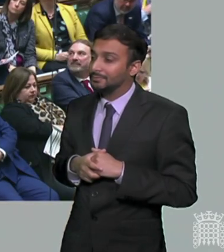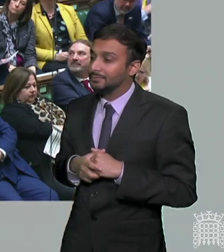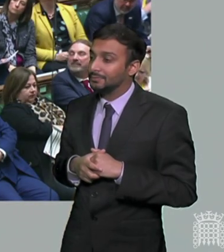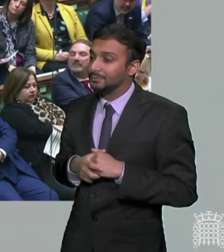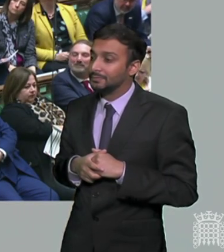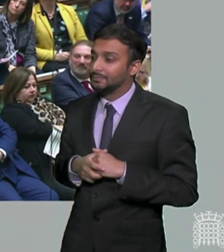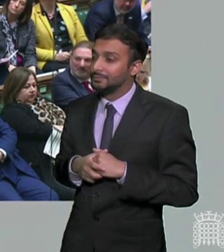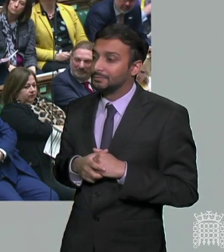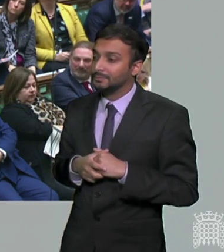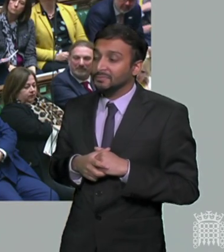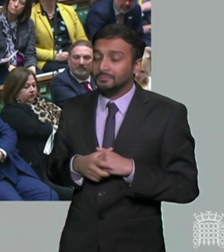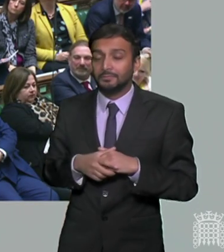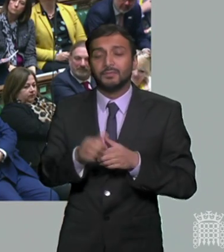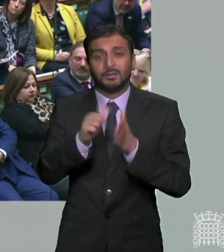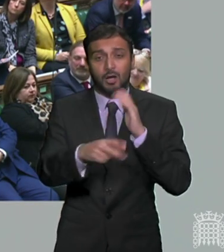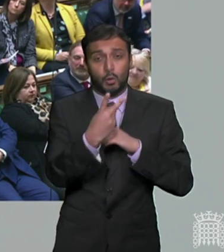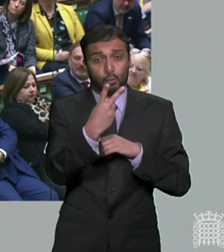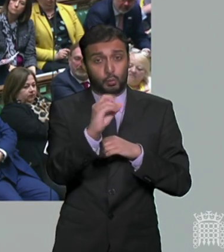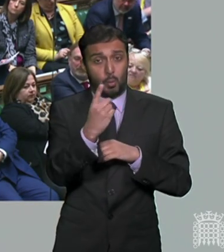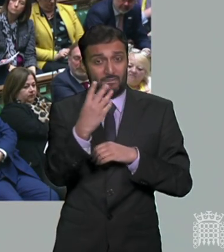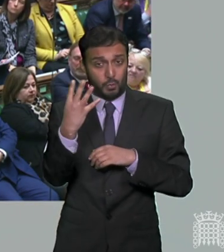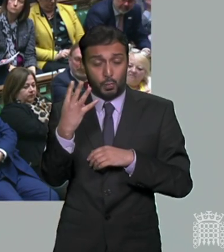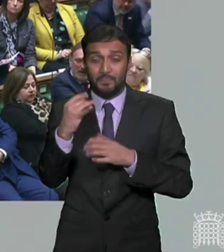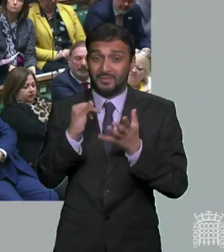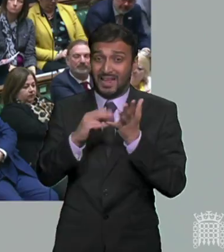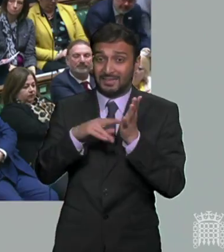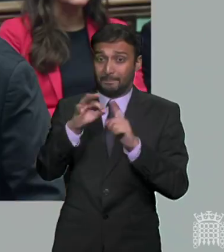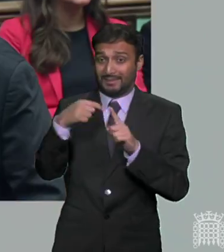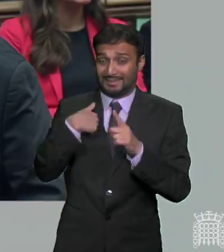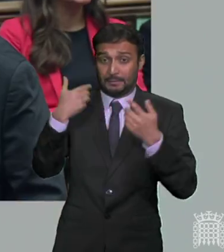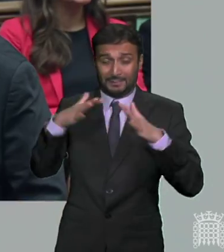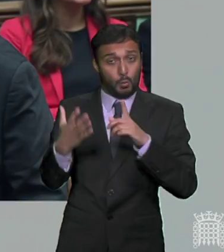Since 2014, the SNP has won eight elections.